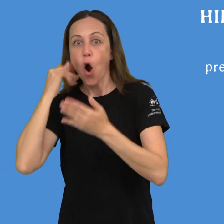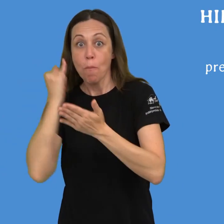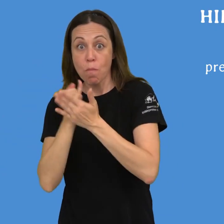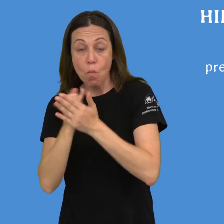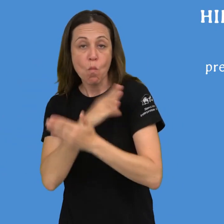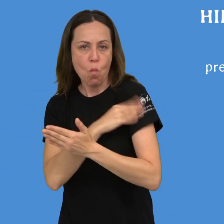probar